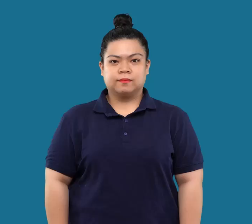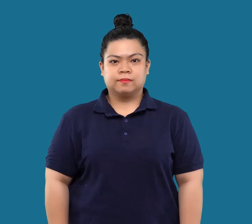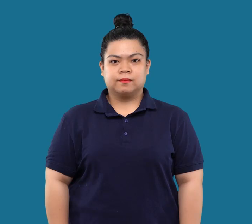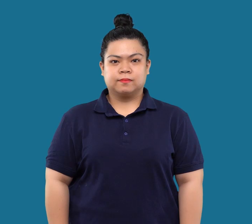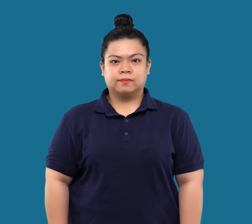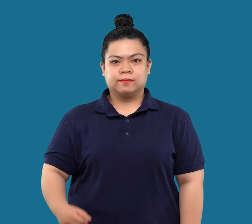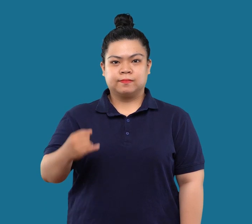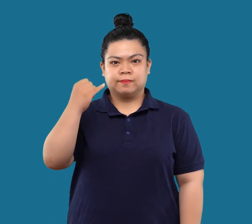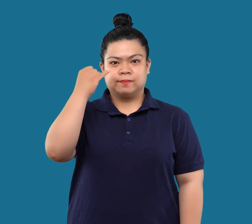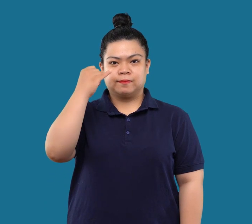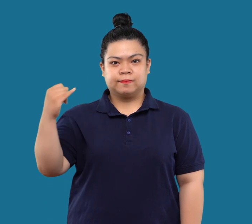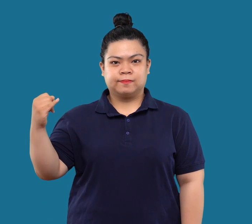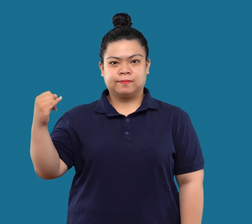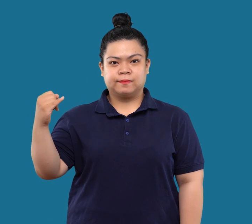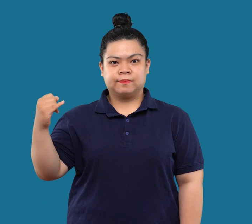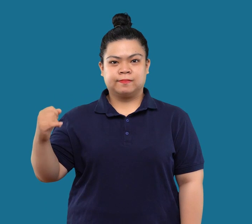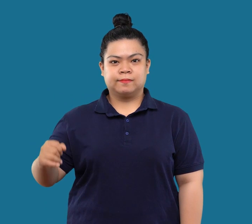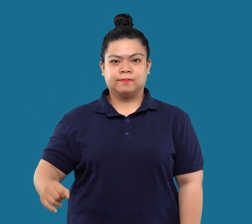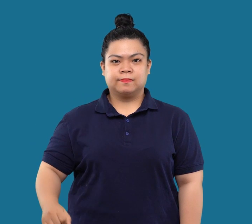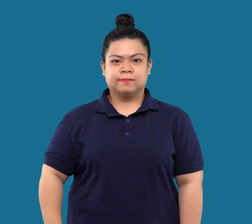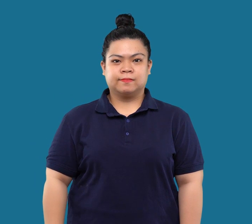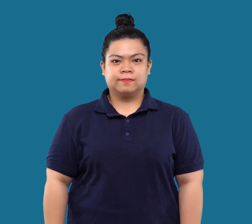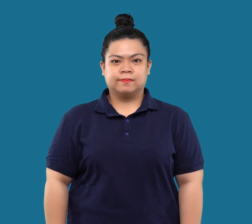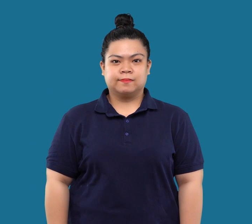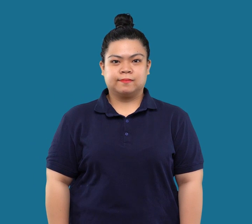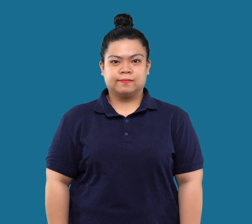dấu huyền